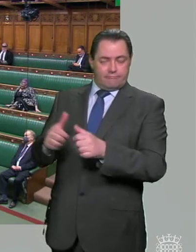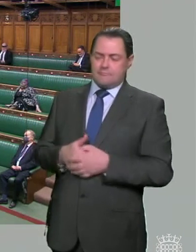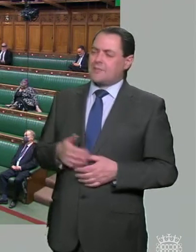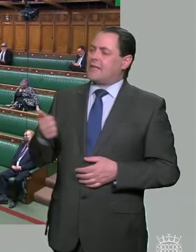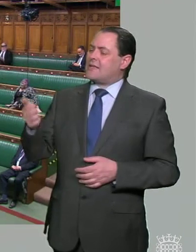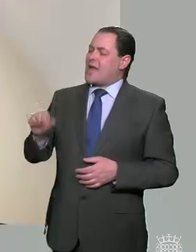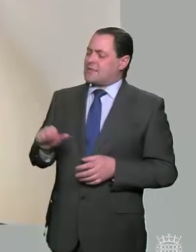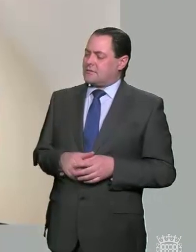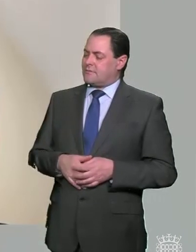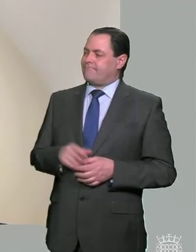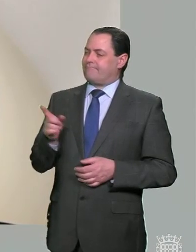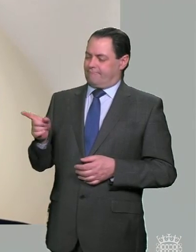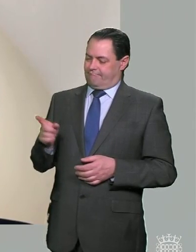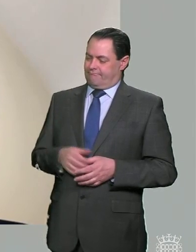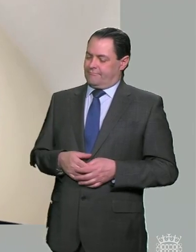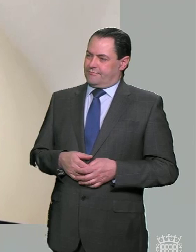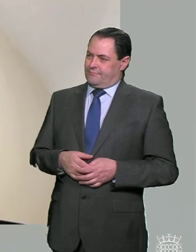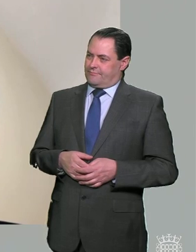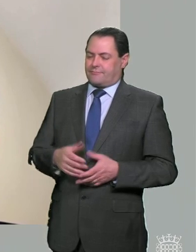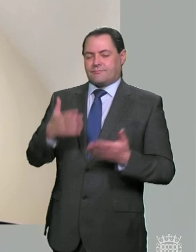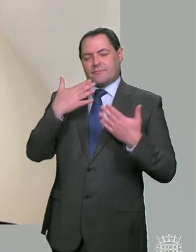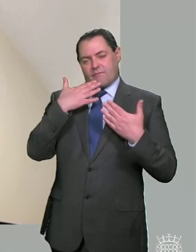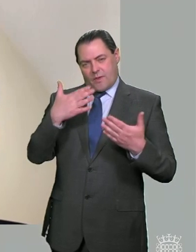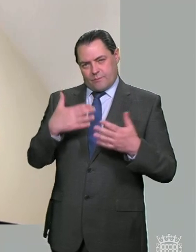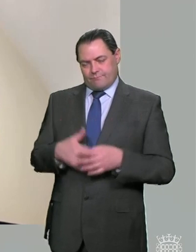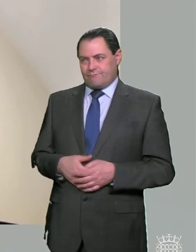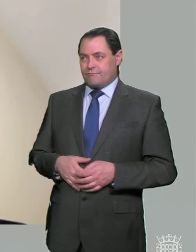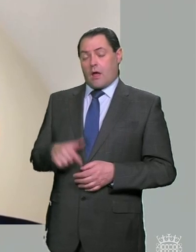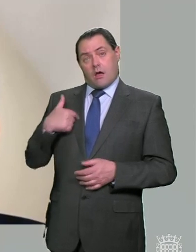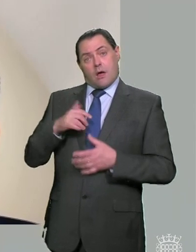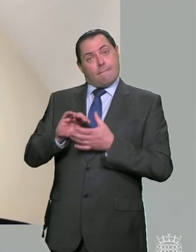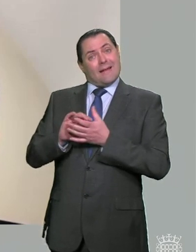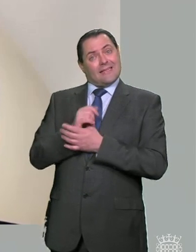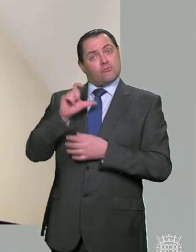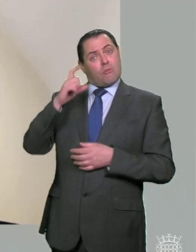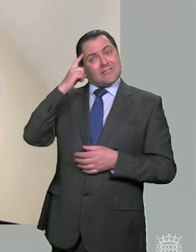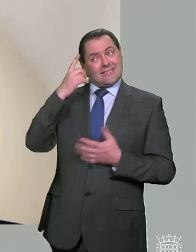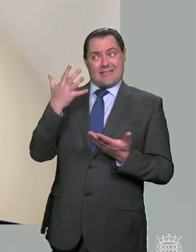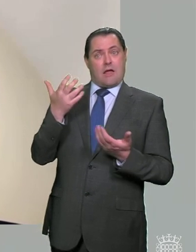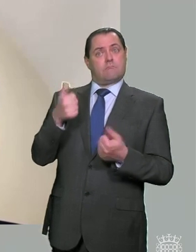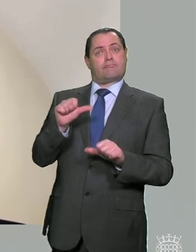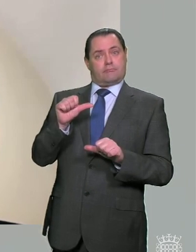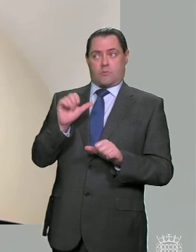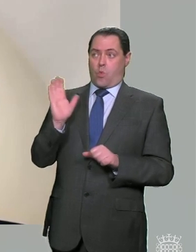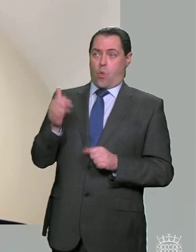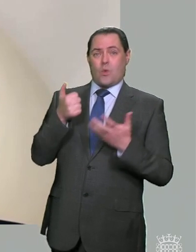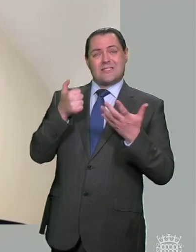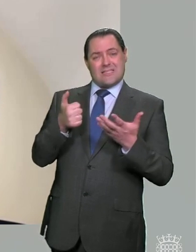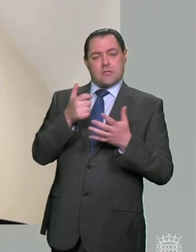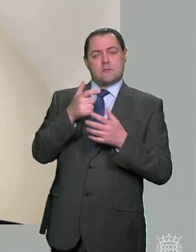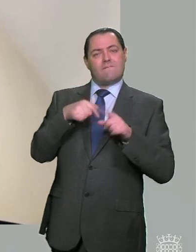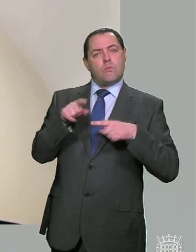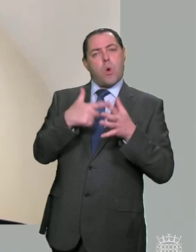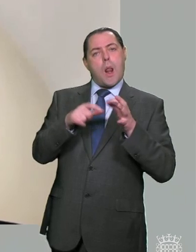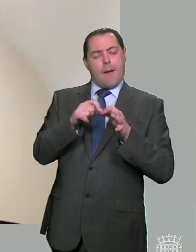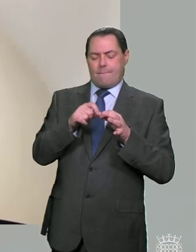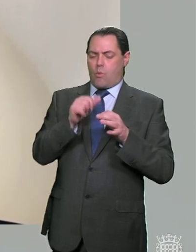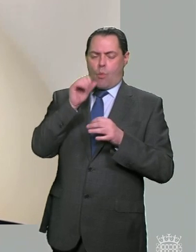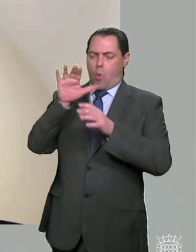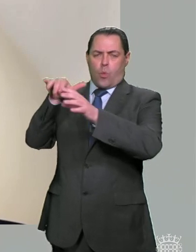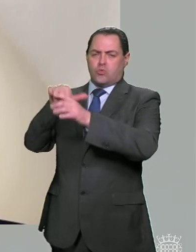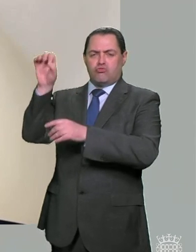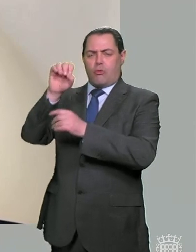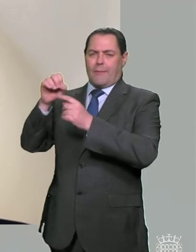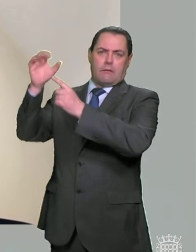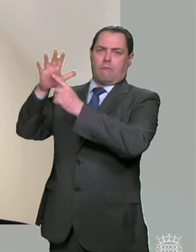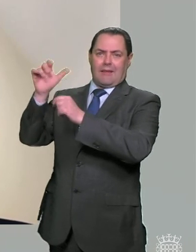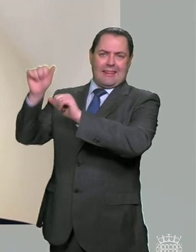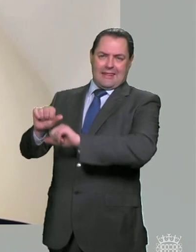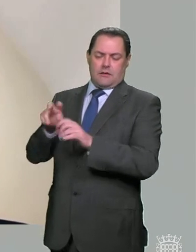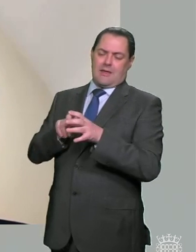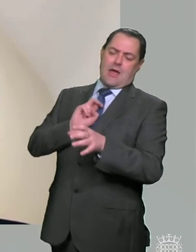Saqib BhattiI am pleased that common sense has prevailed and all six English clubs have now committed to withdraw from the European super league.